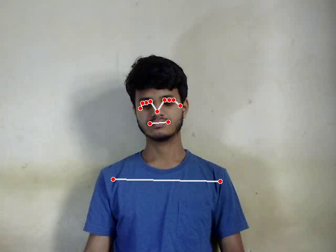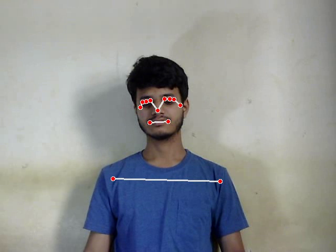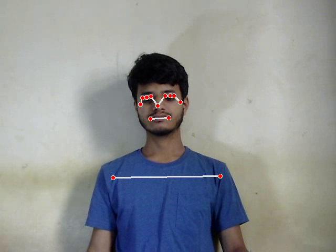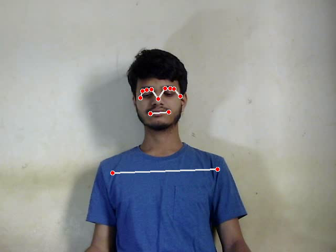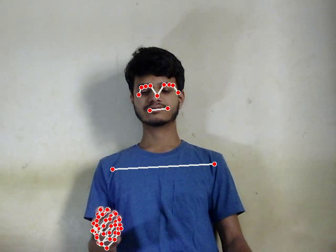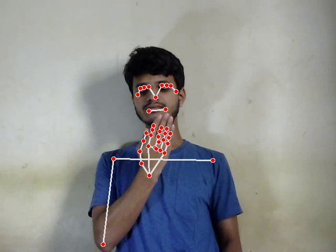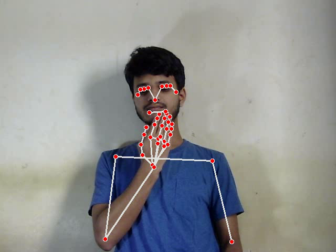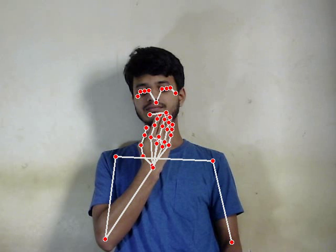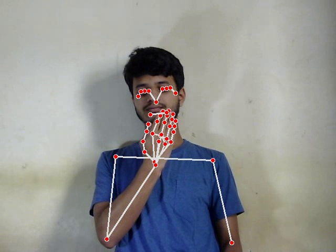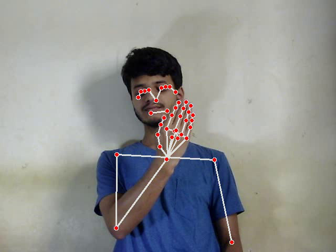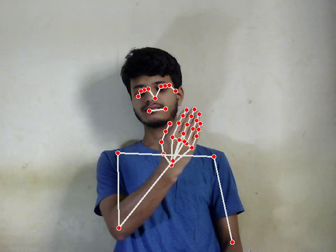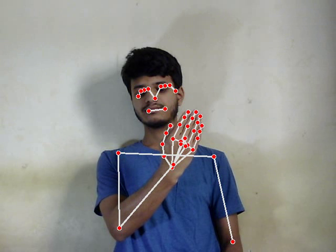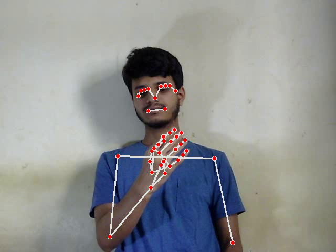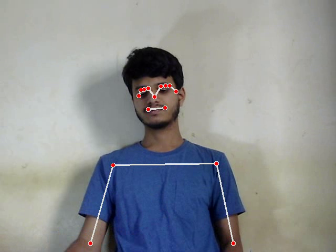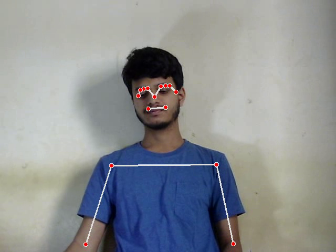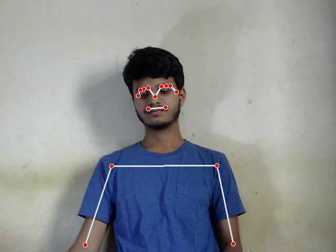thank you